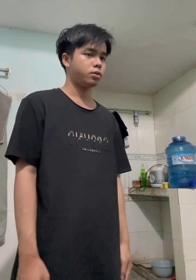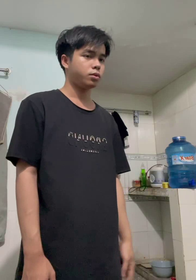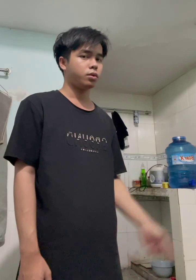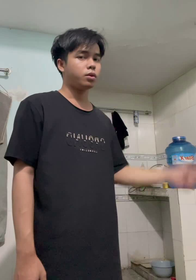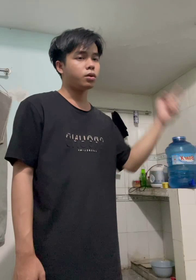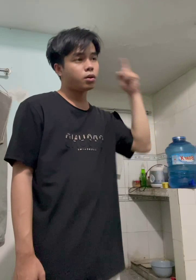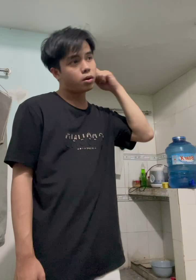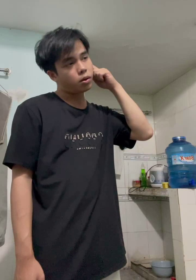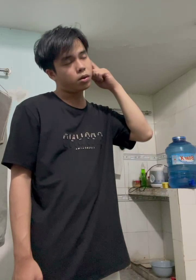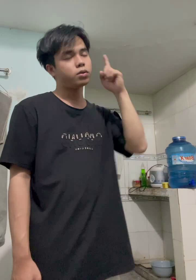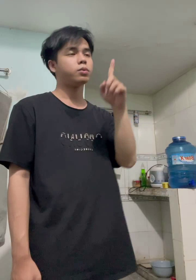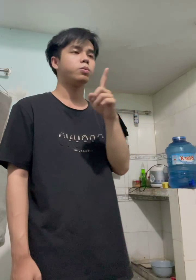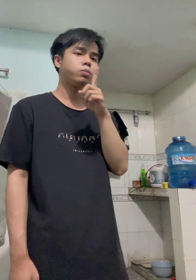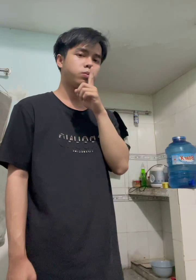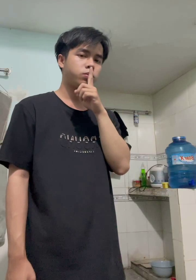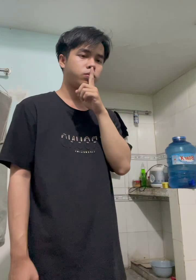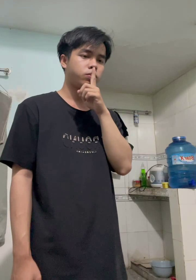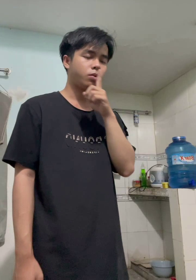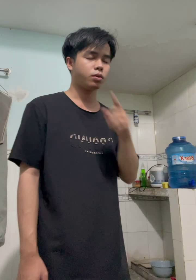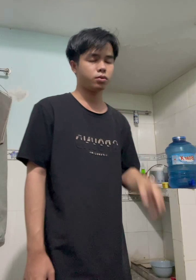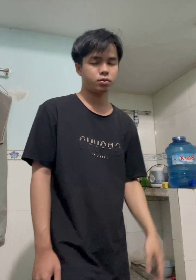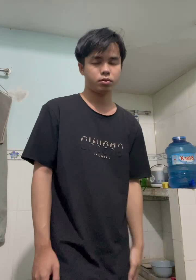diec